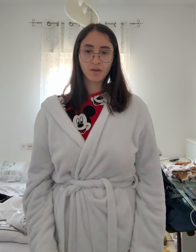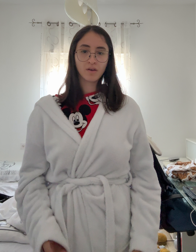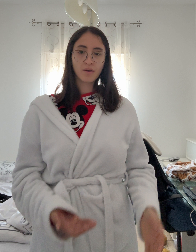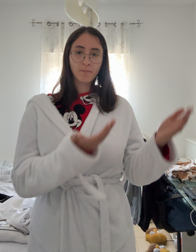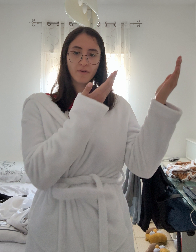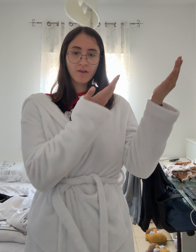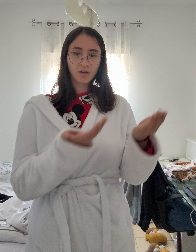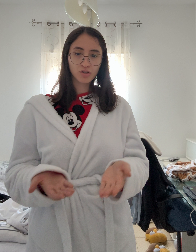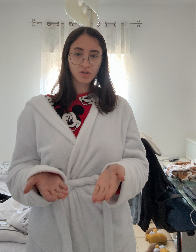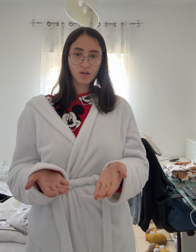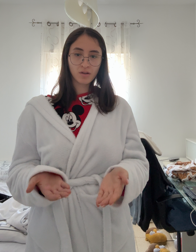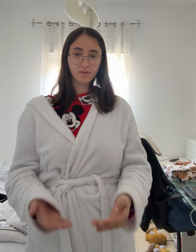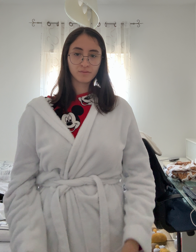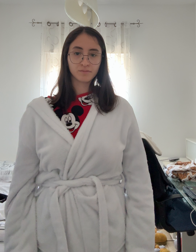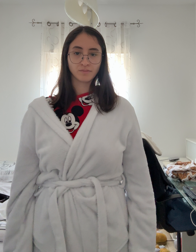בבקשה